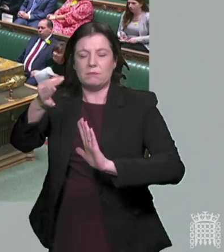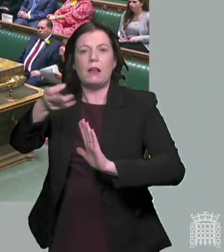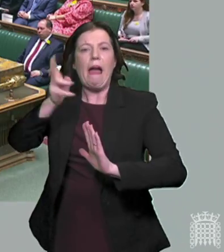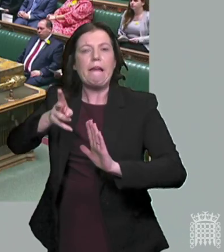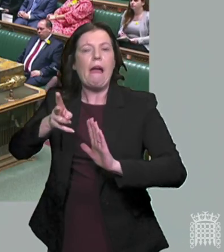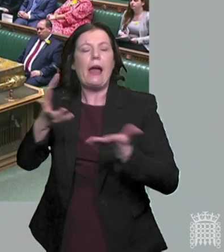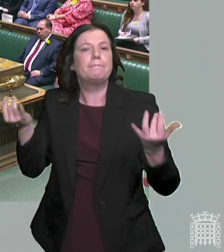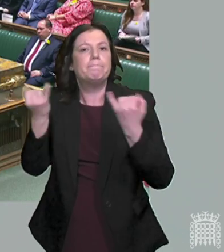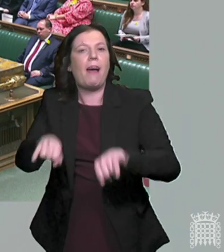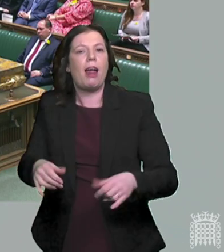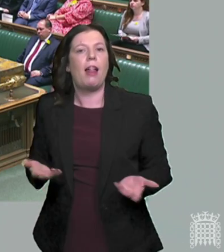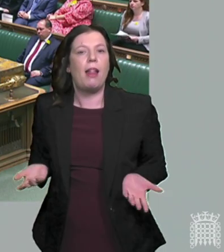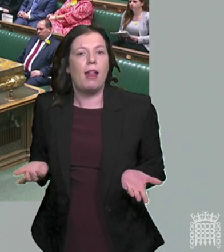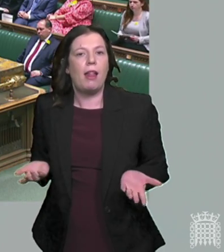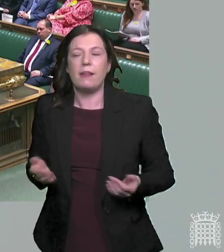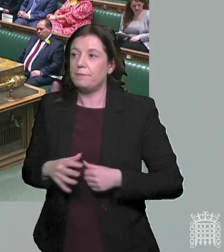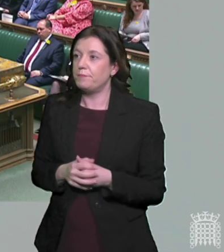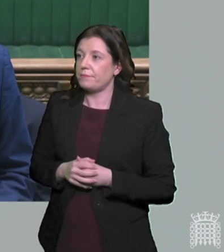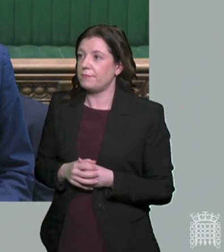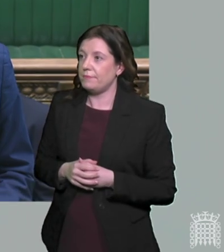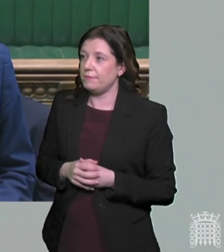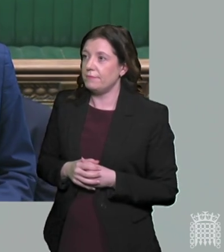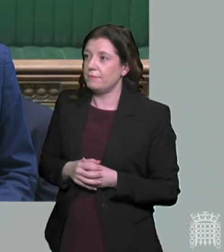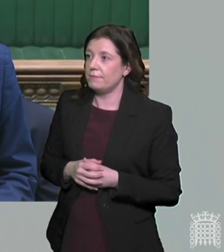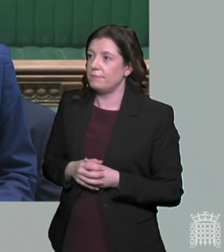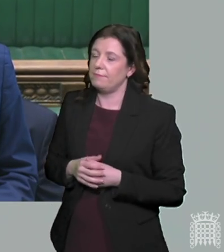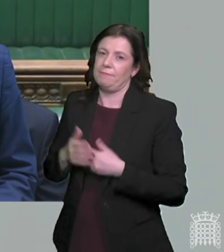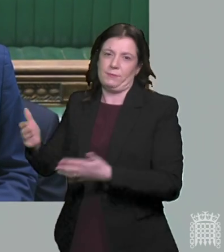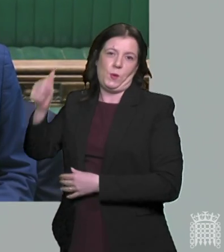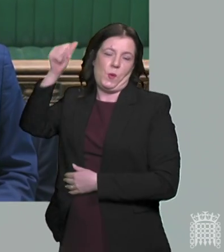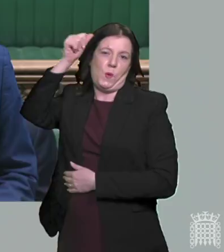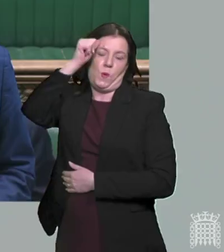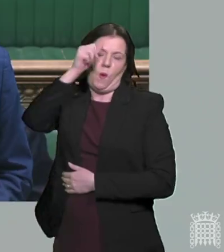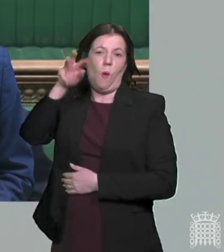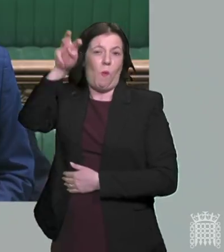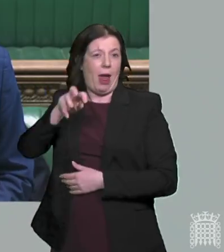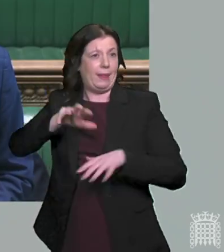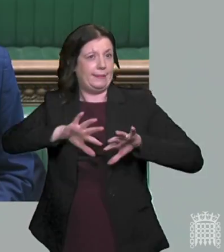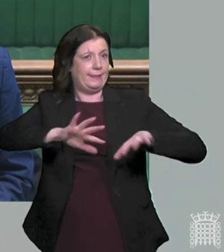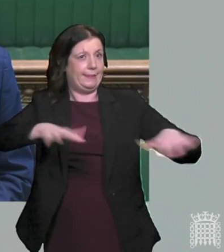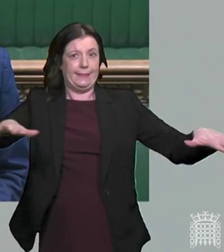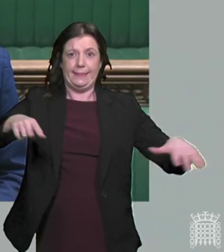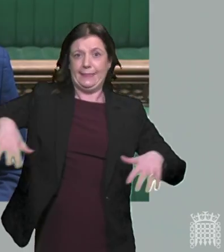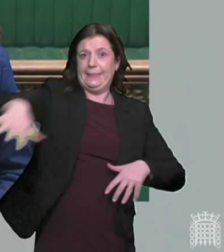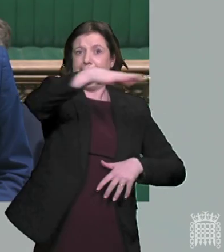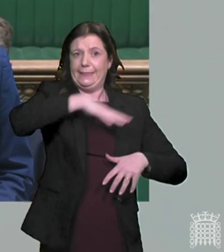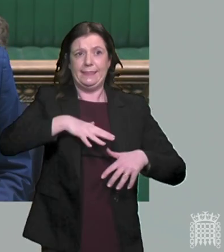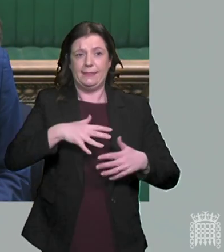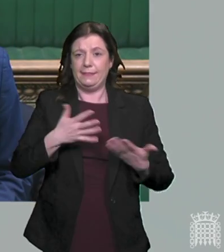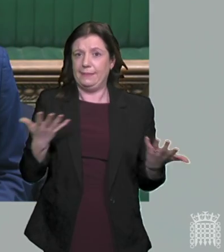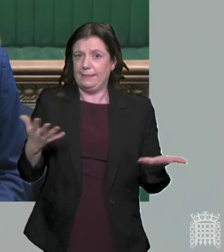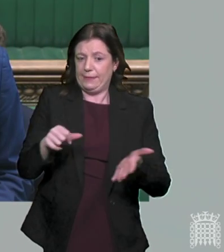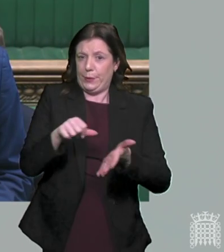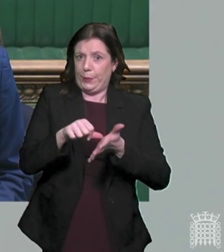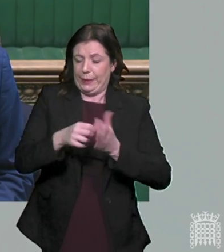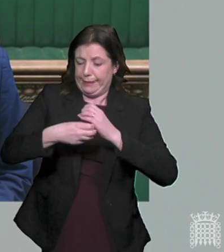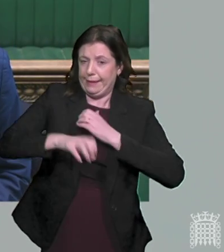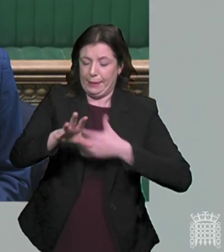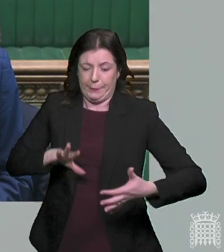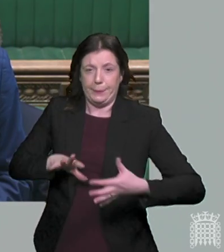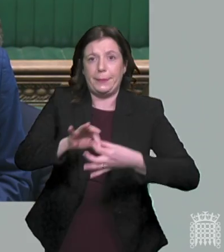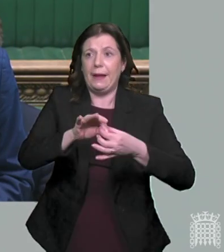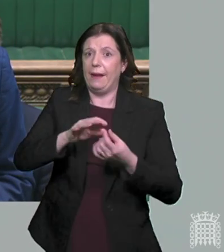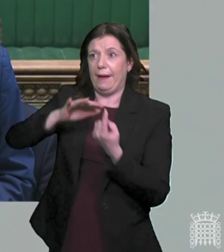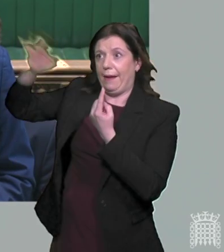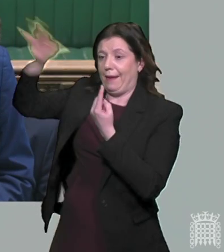The honourable Lady is aware that the geography and topography of Wales make digital connections more tricky than in some other areas.